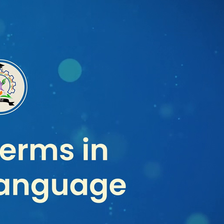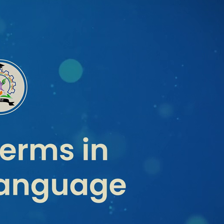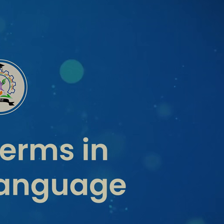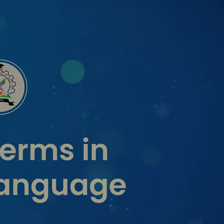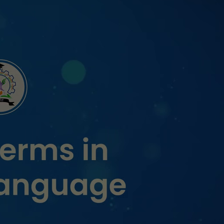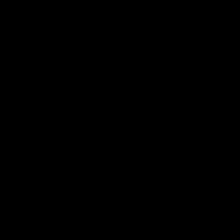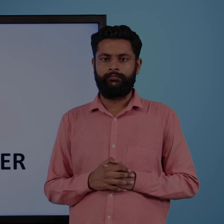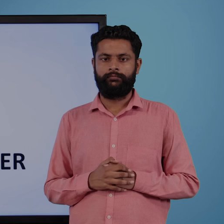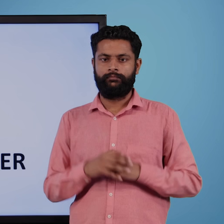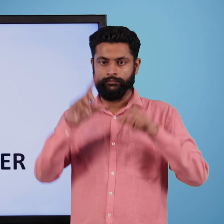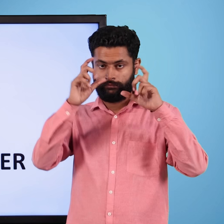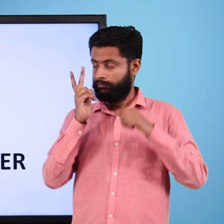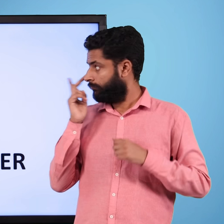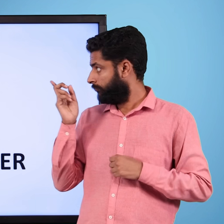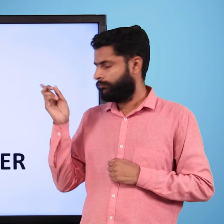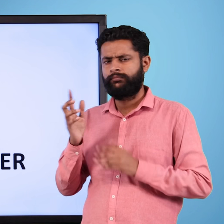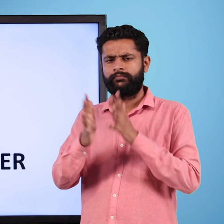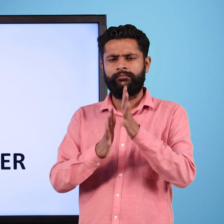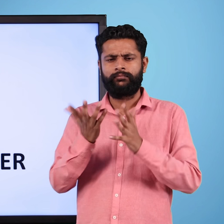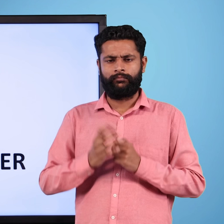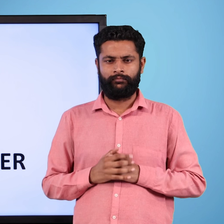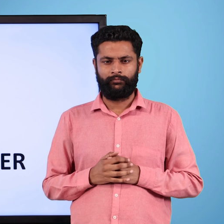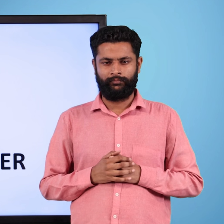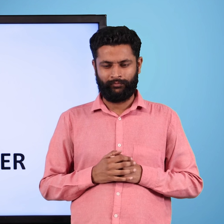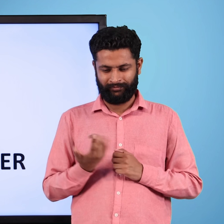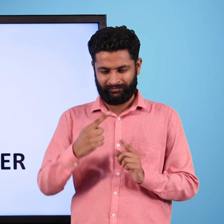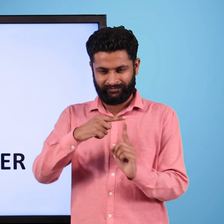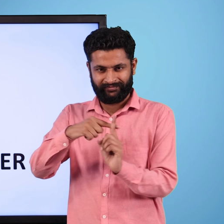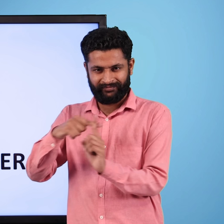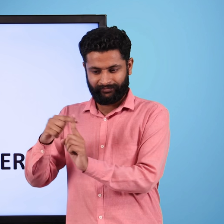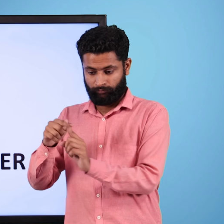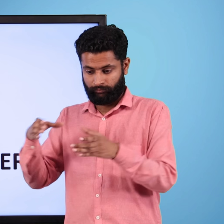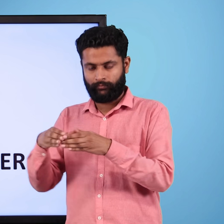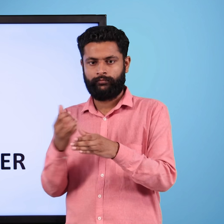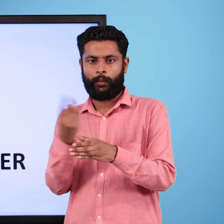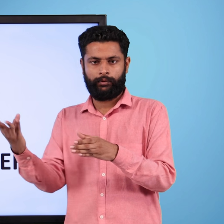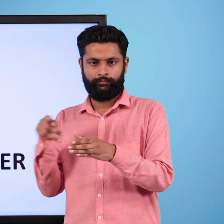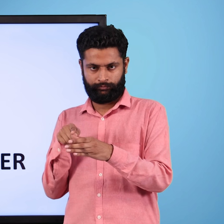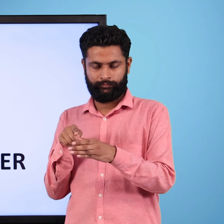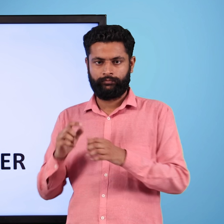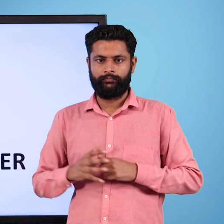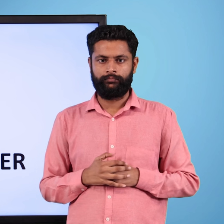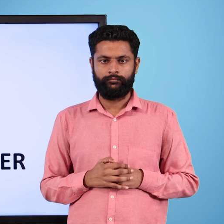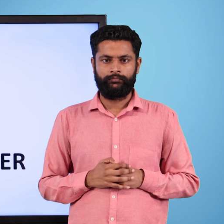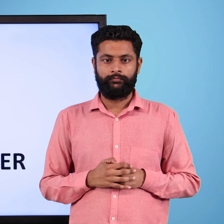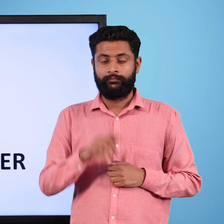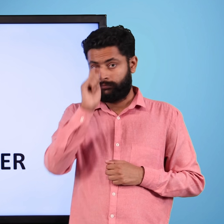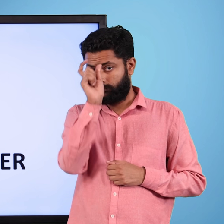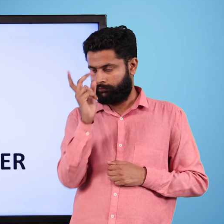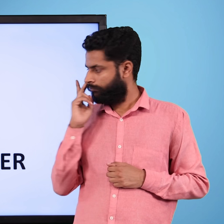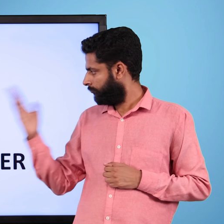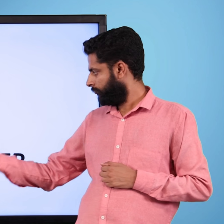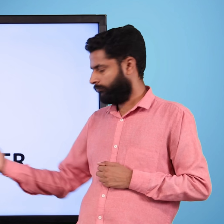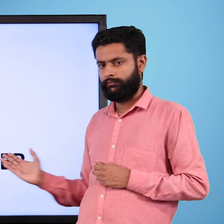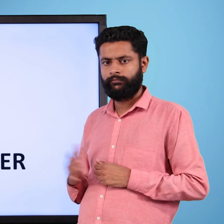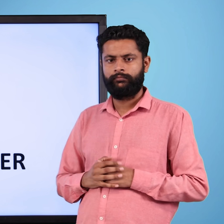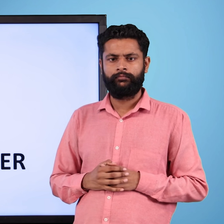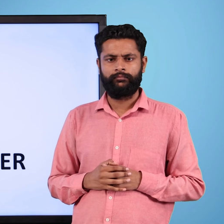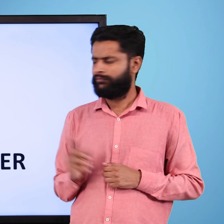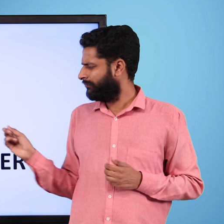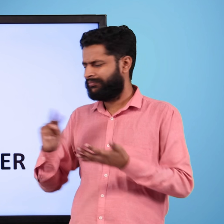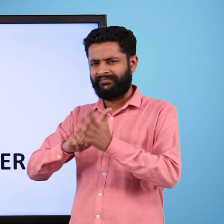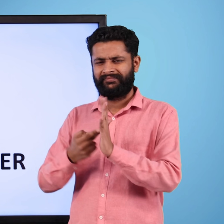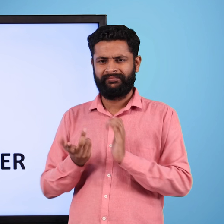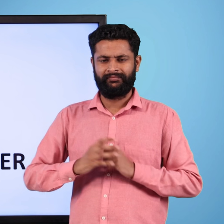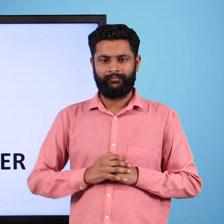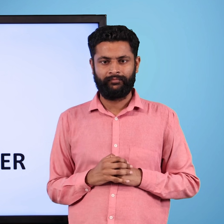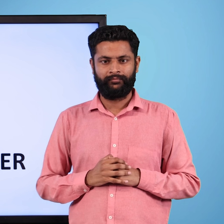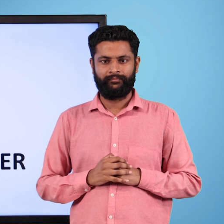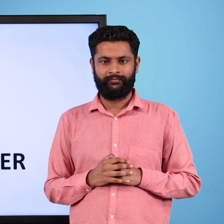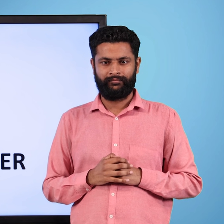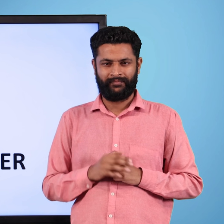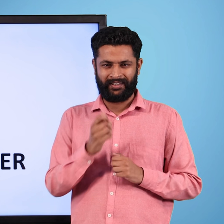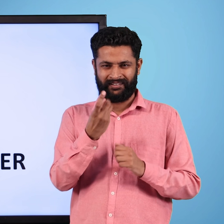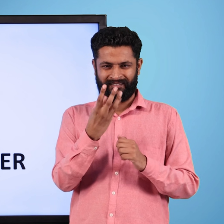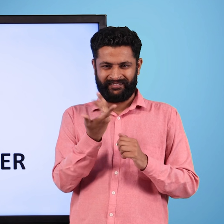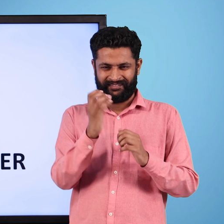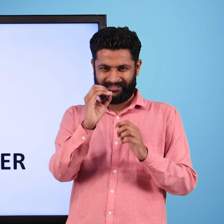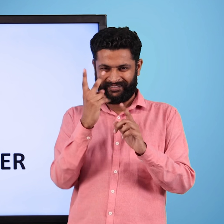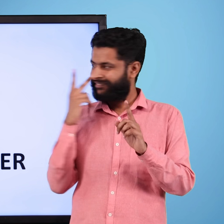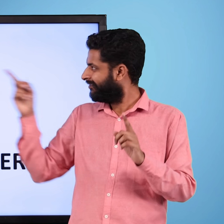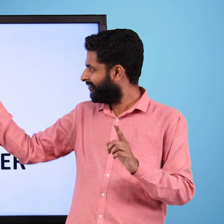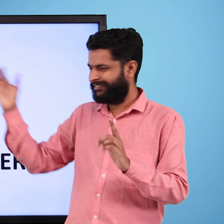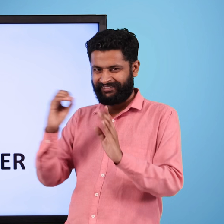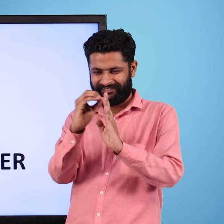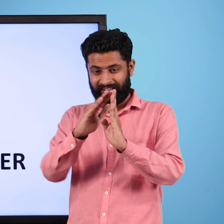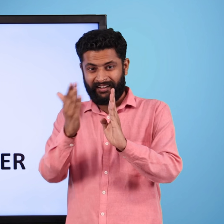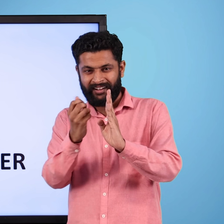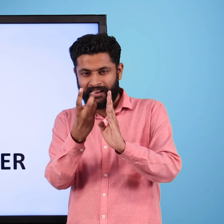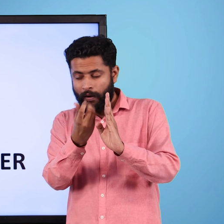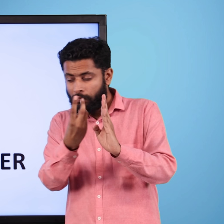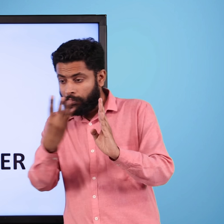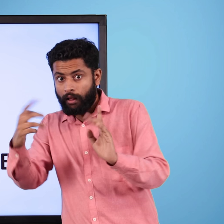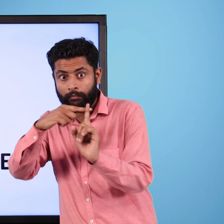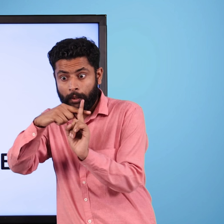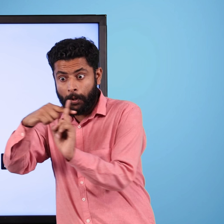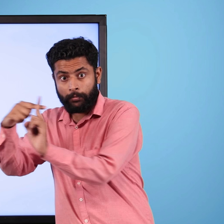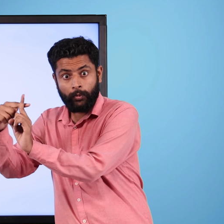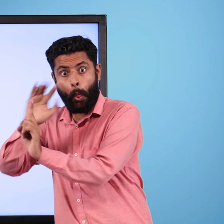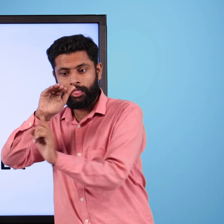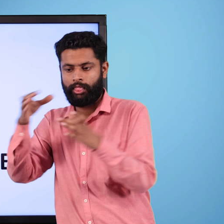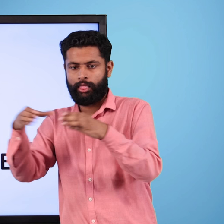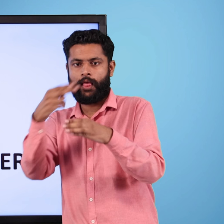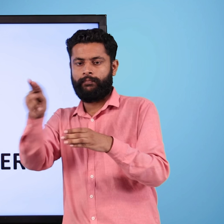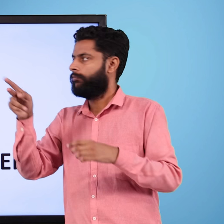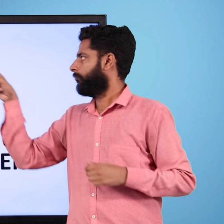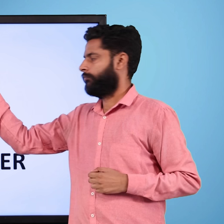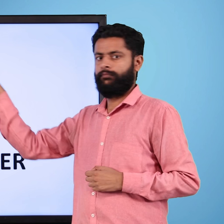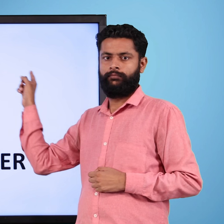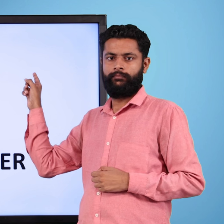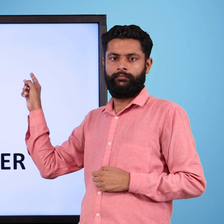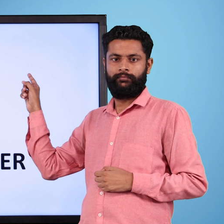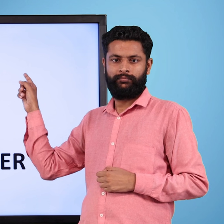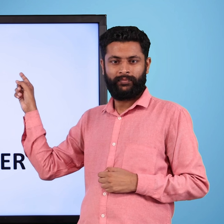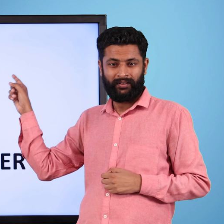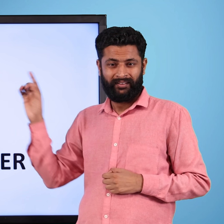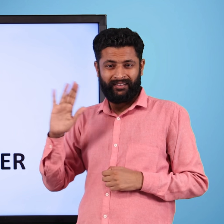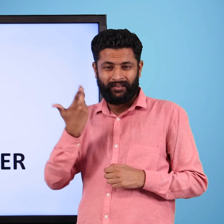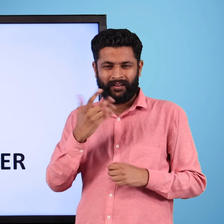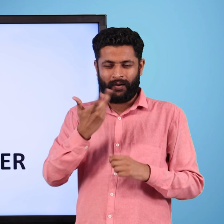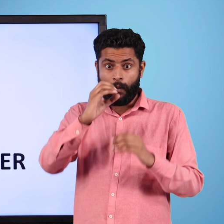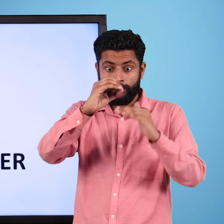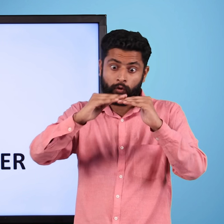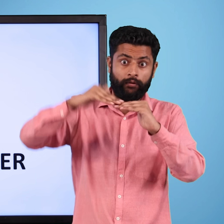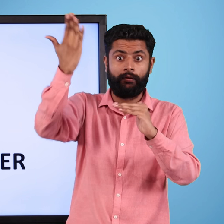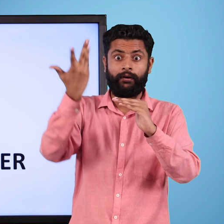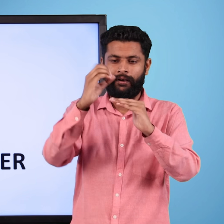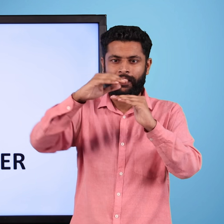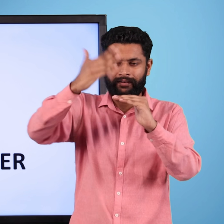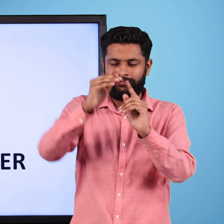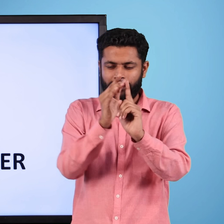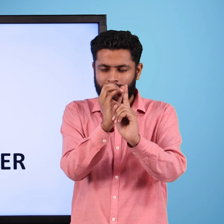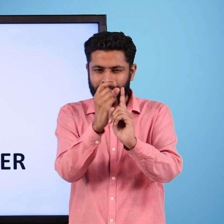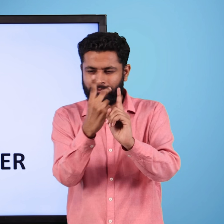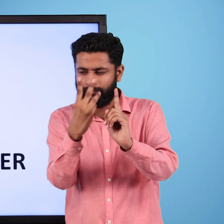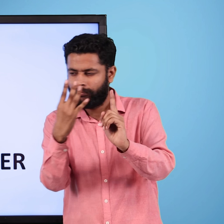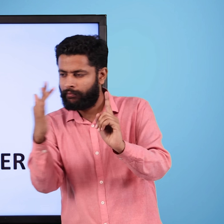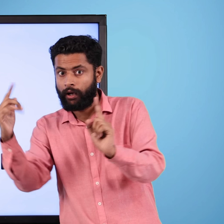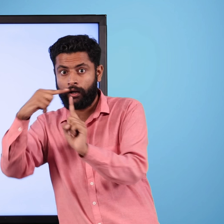positive integer This sign means positive integer. 1, 2, 3, 4, ... are the positive integers. These numbers are greater than 0.